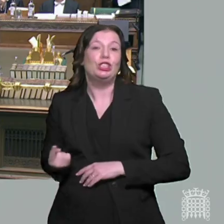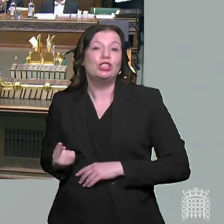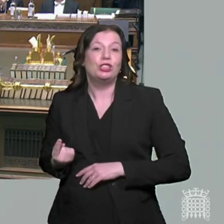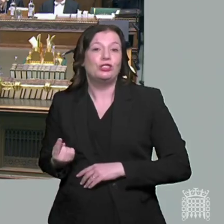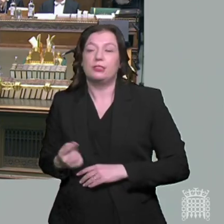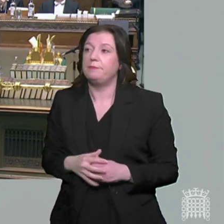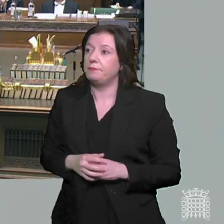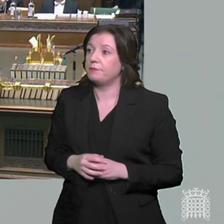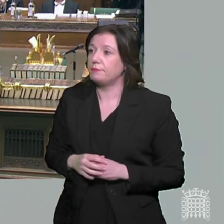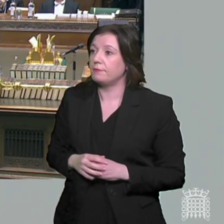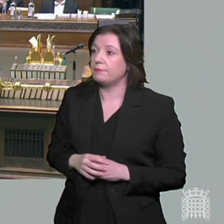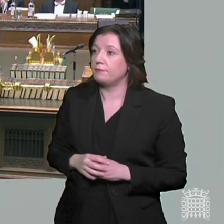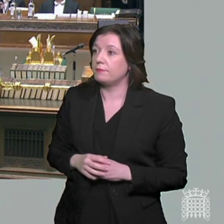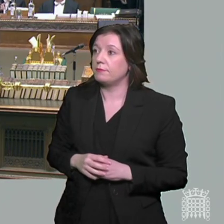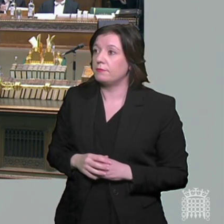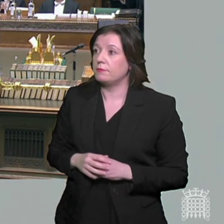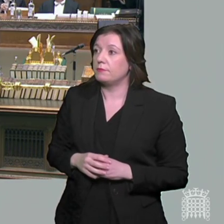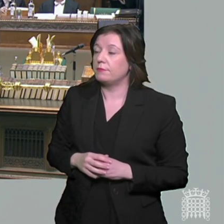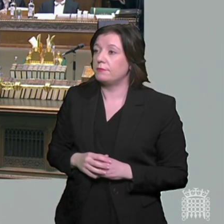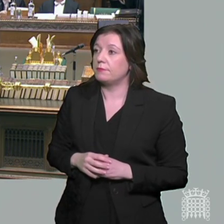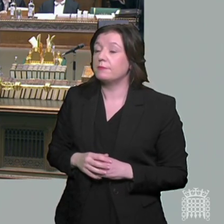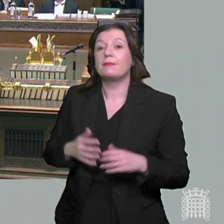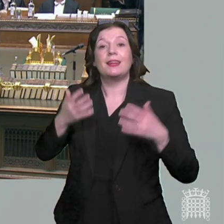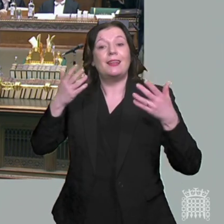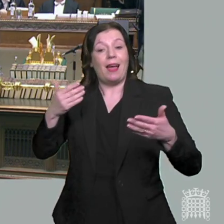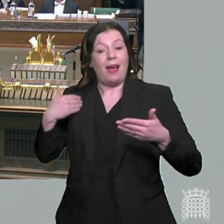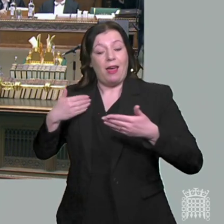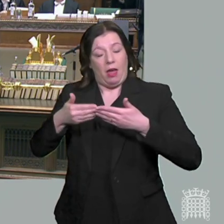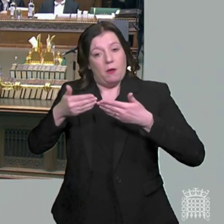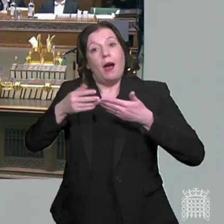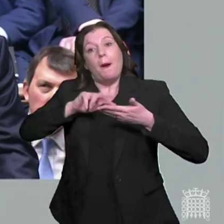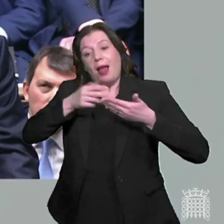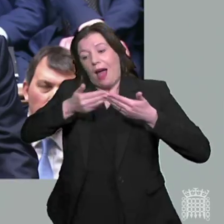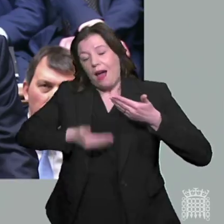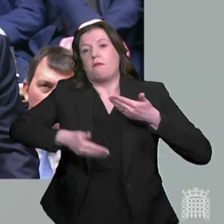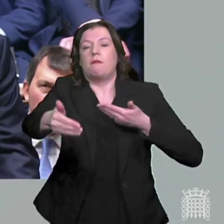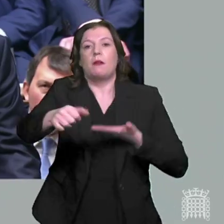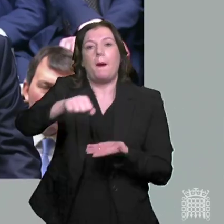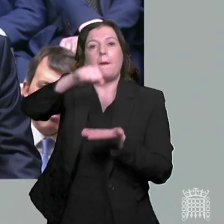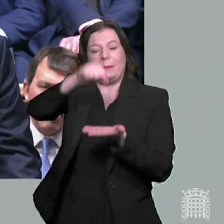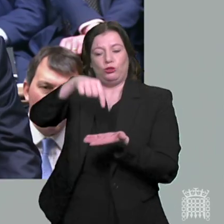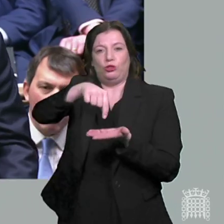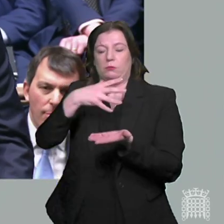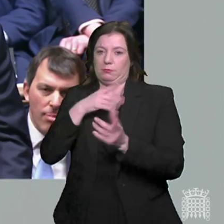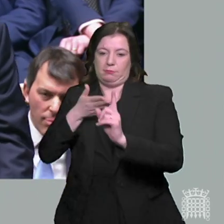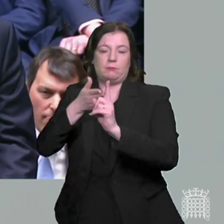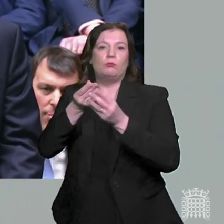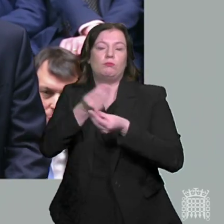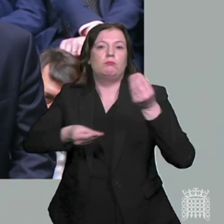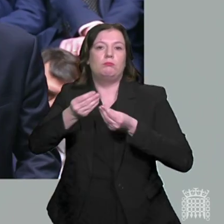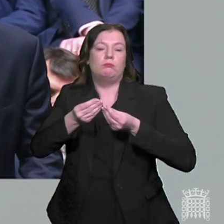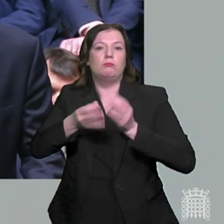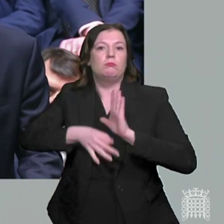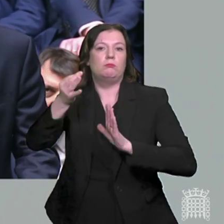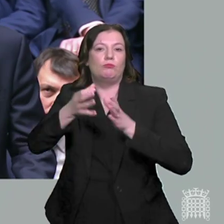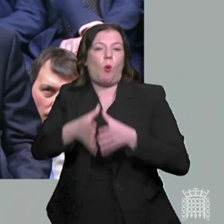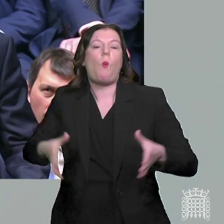Today, we deliver the next part of our plan: a Budget for growth.